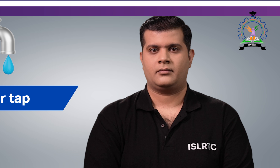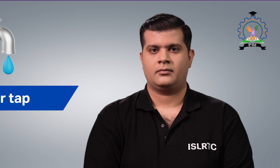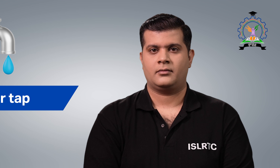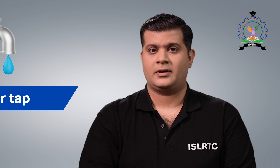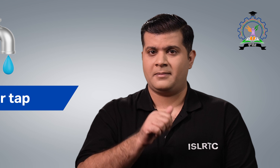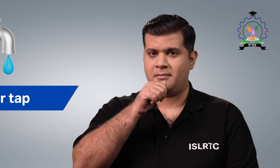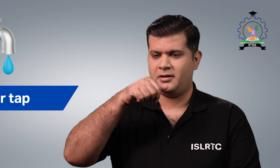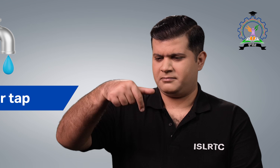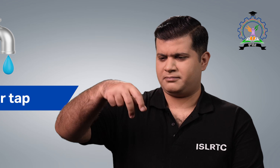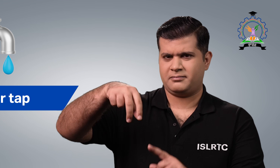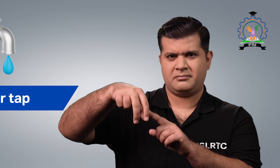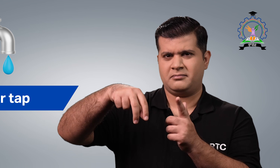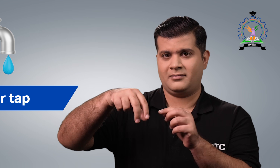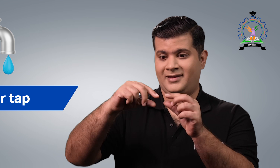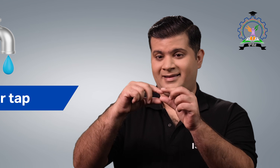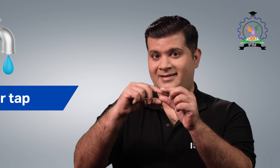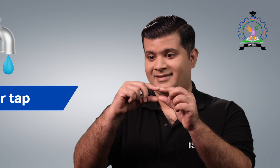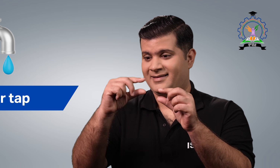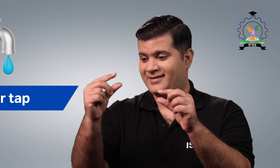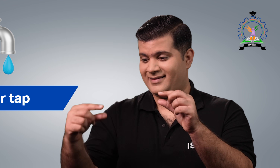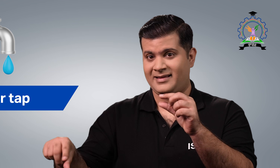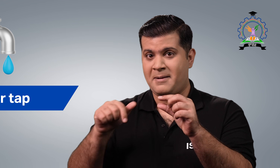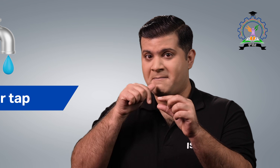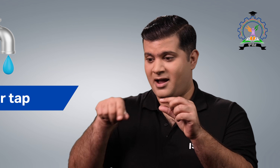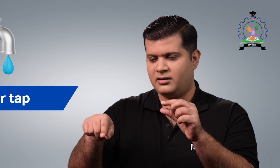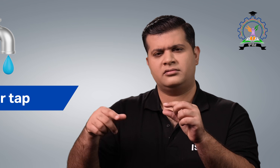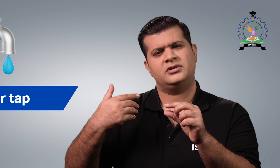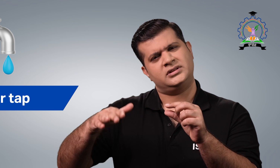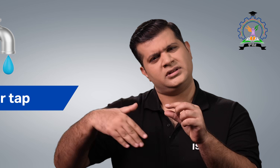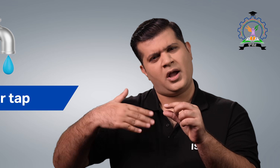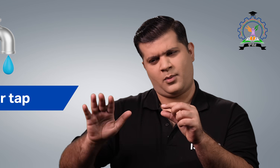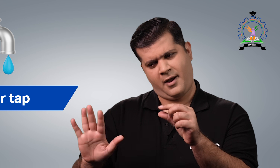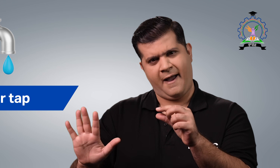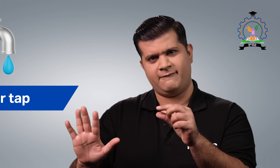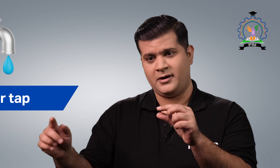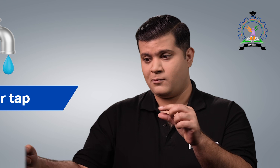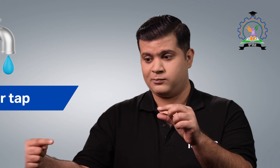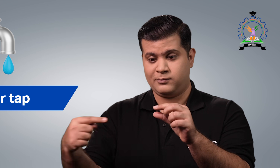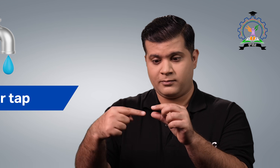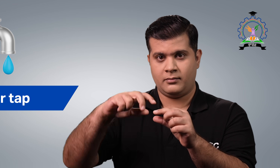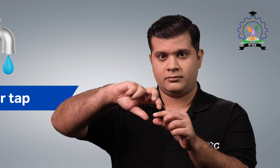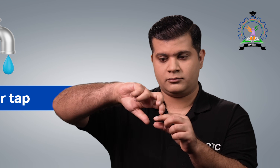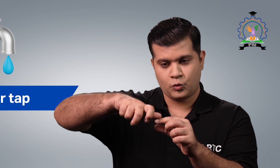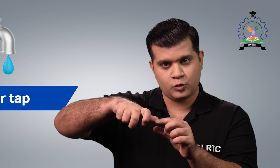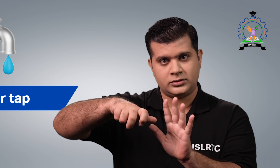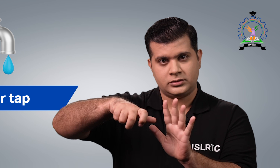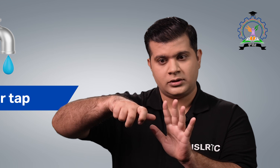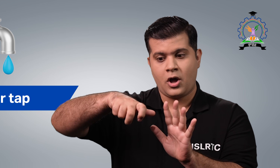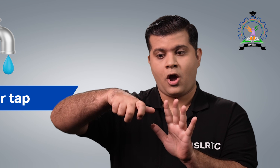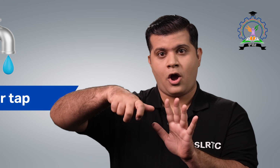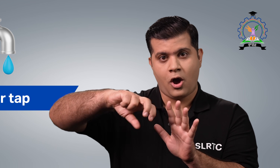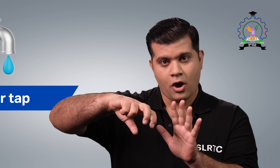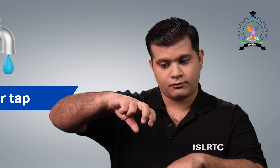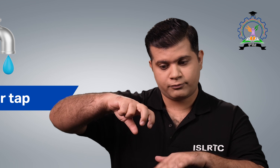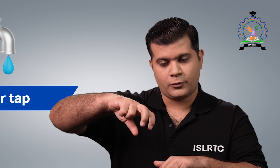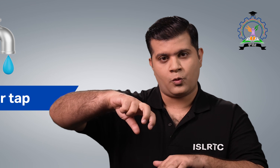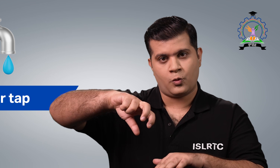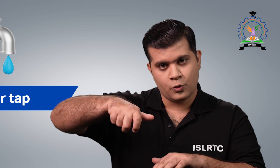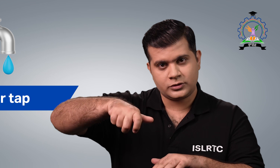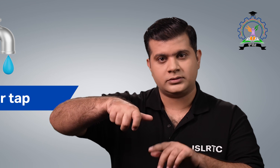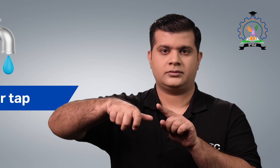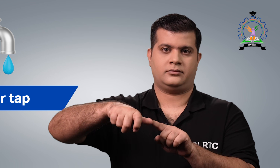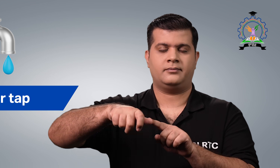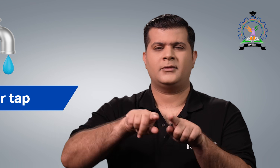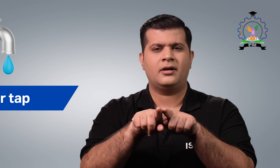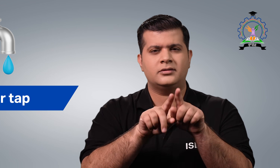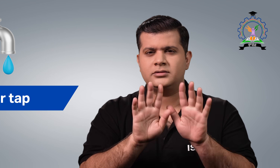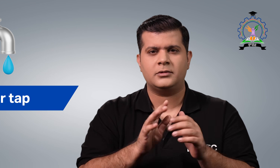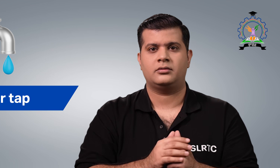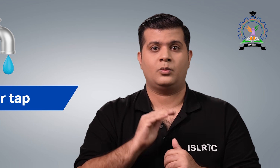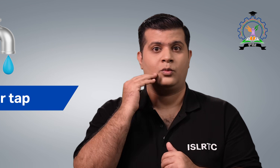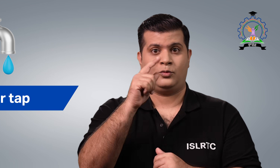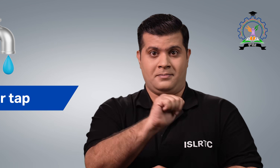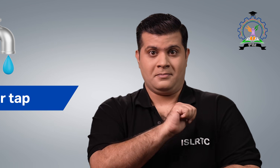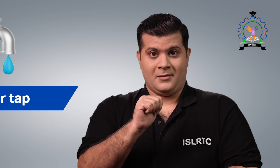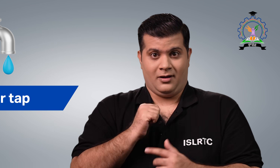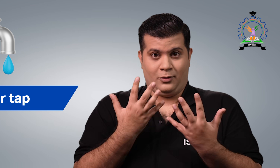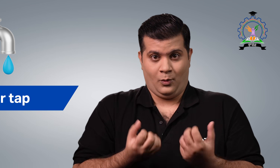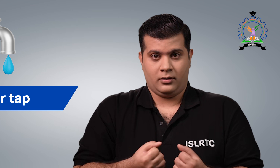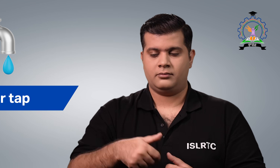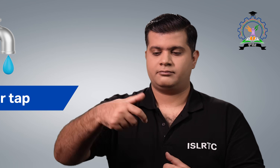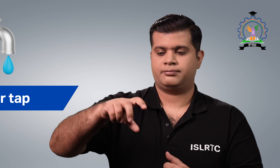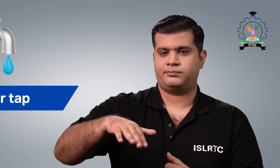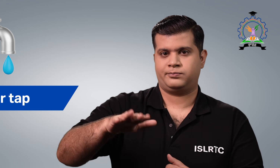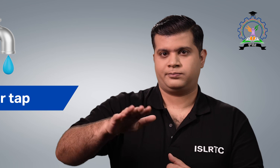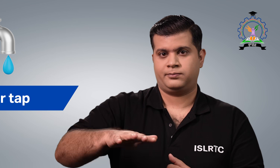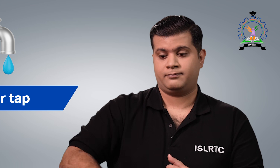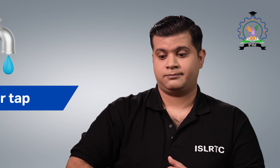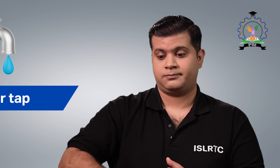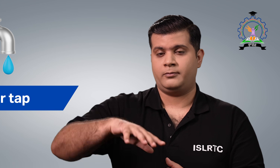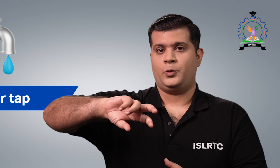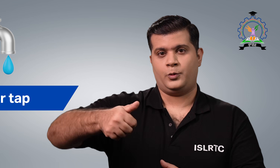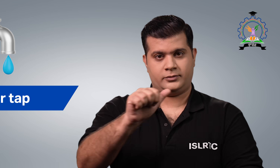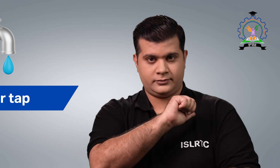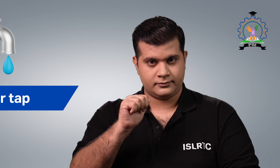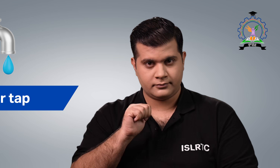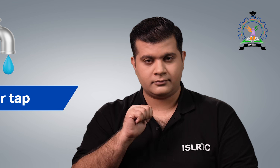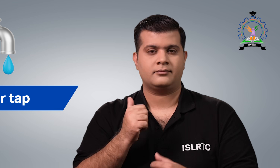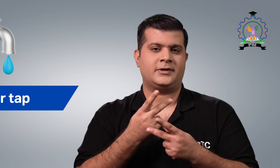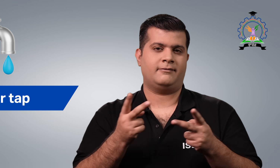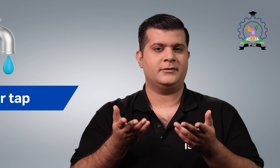A water tap controls the flow of water: open it to let water out and close it to stop the flow. For example, you open the tap to fill water for your bath.